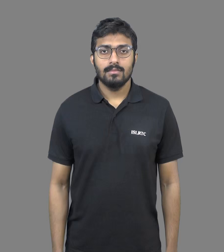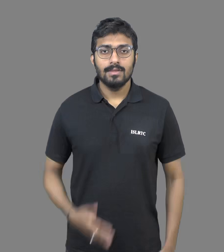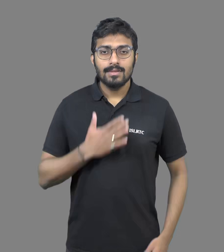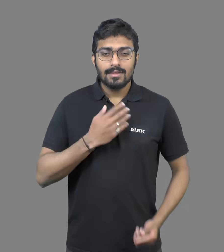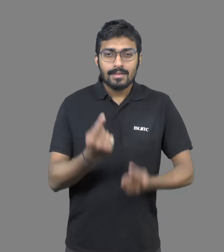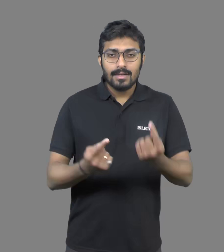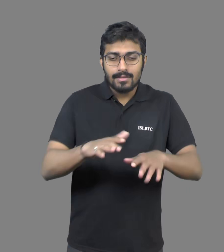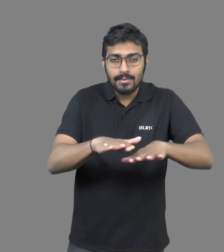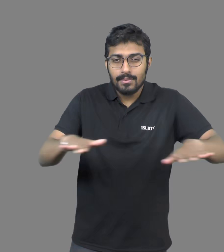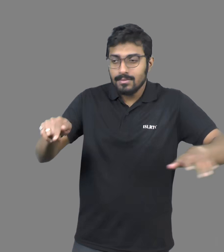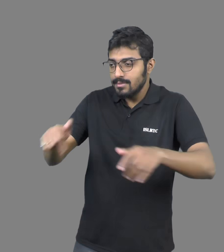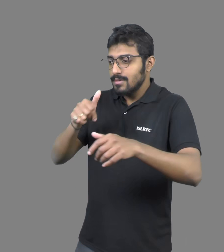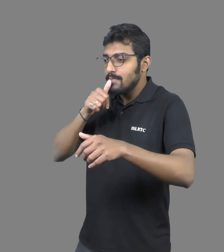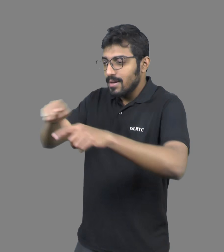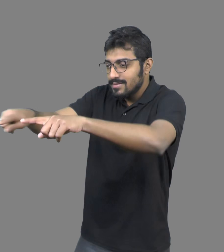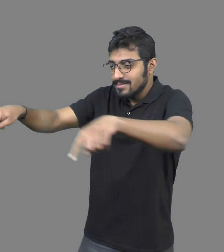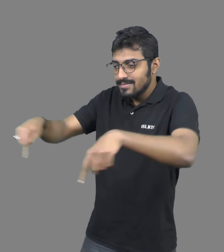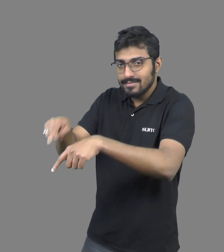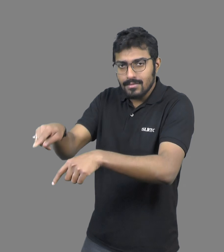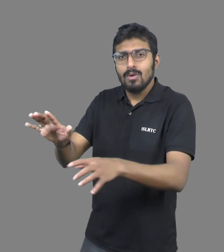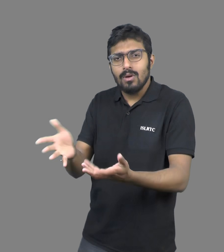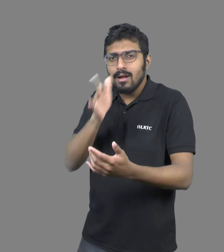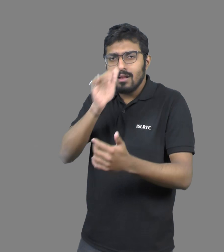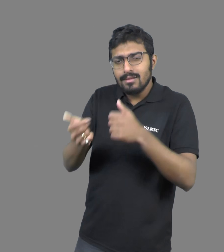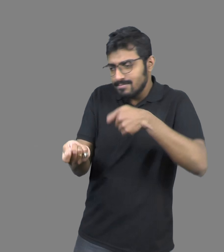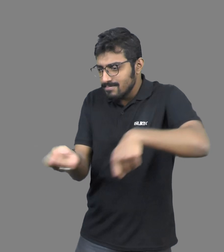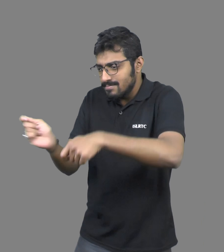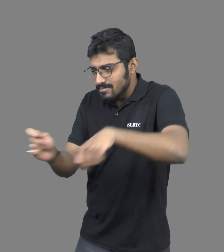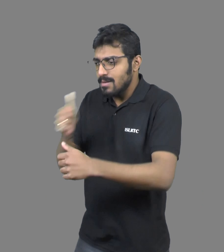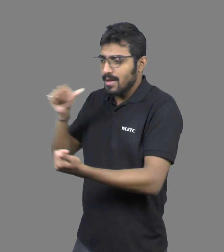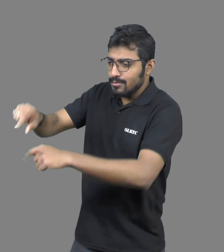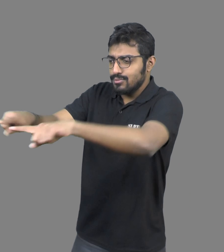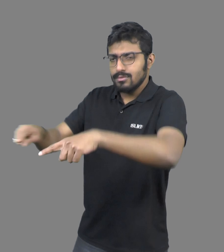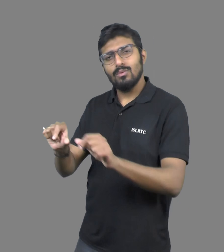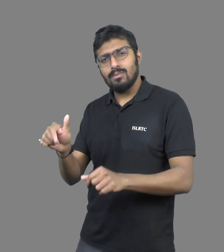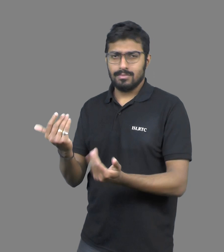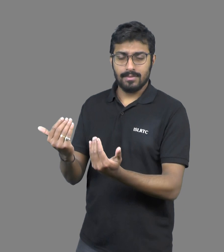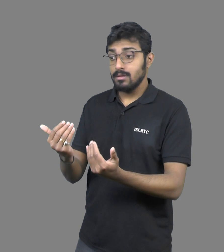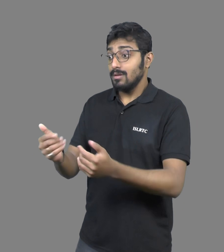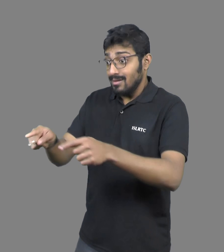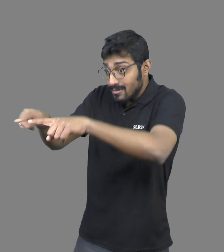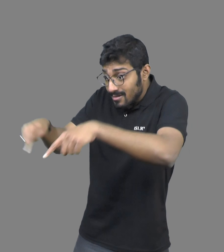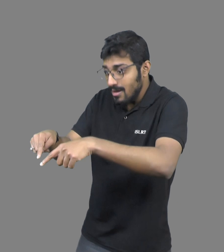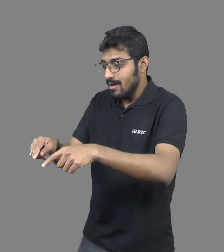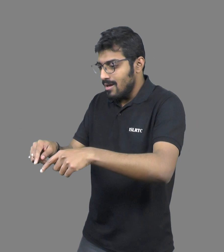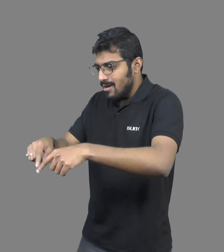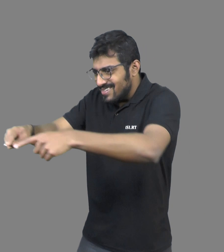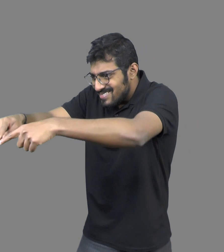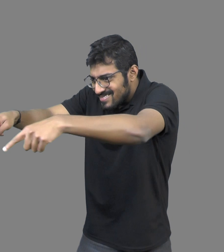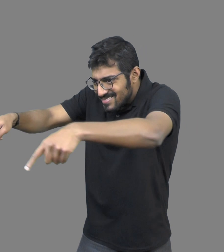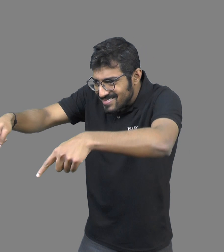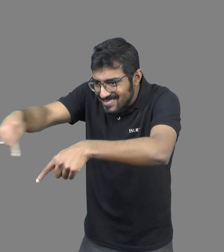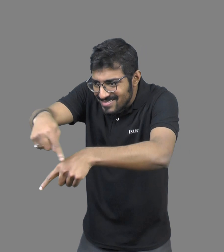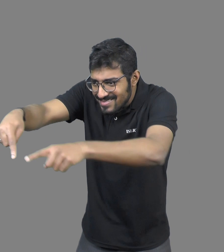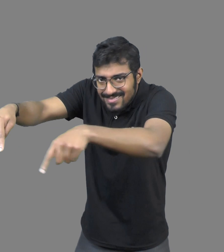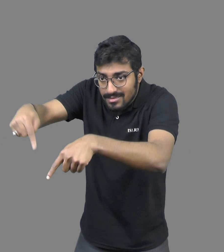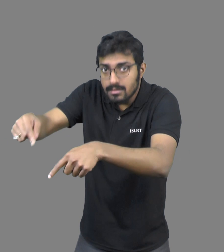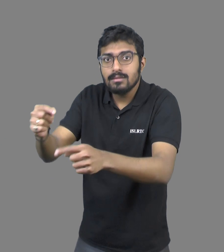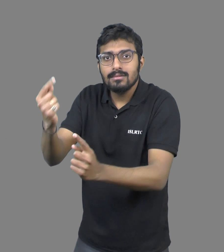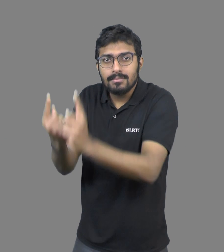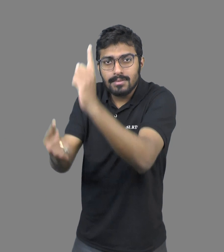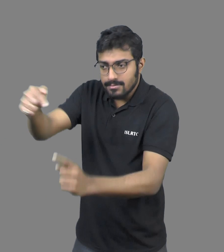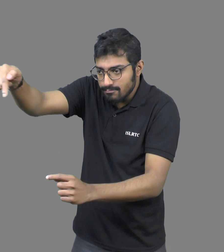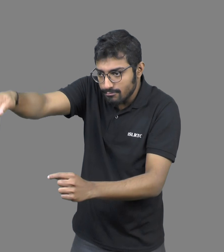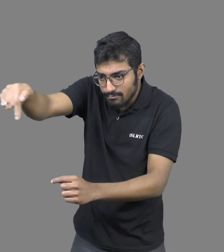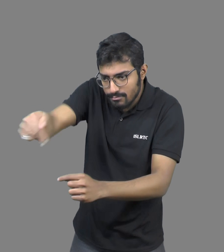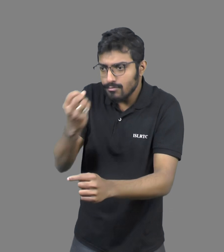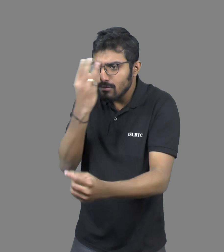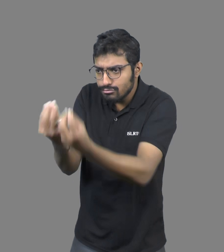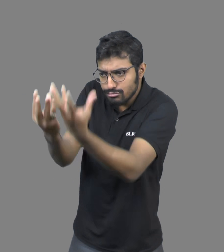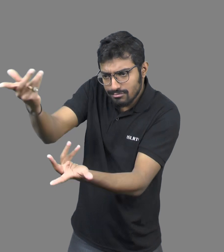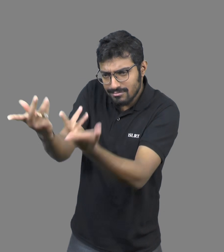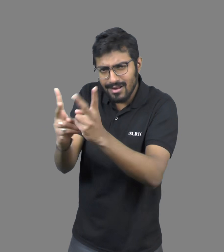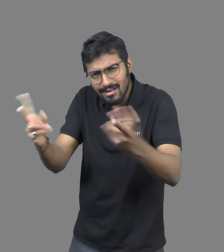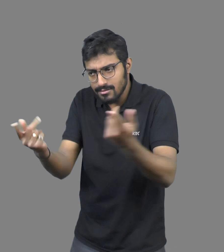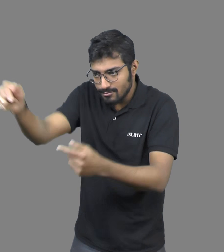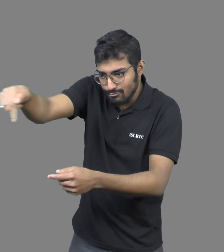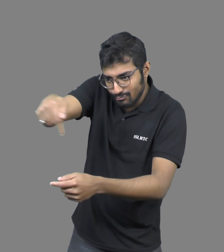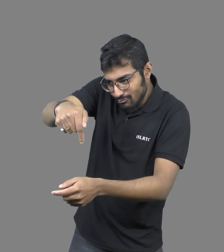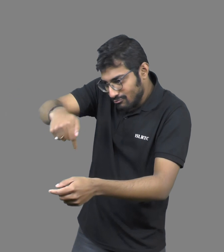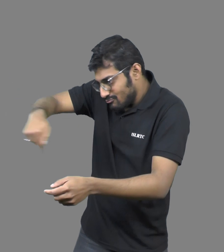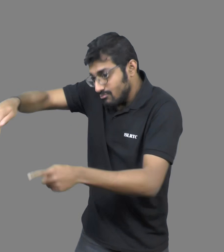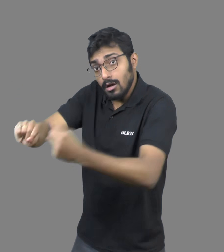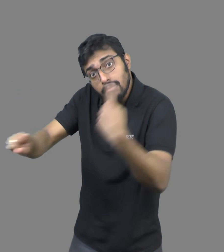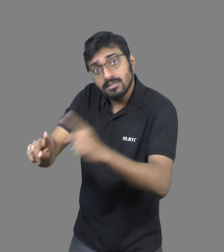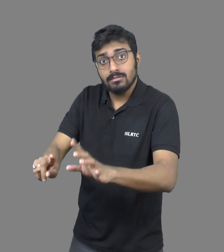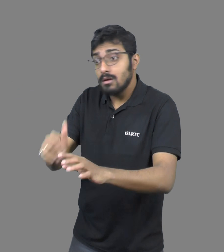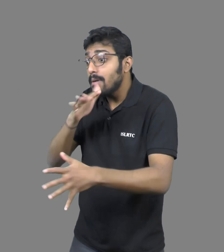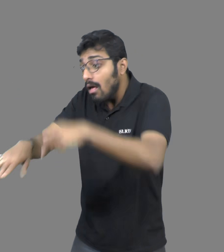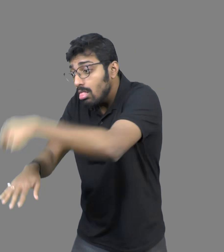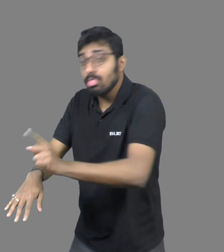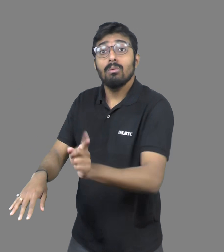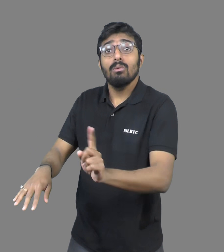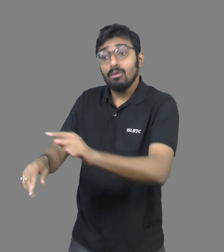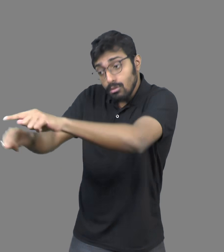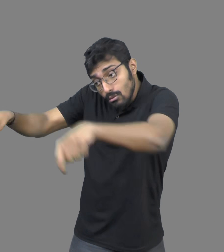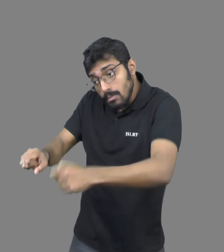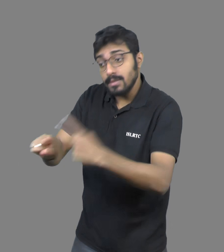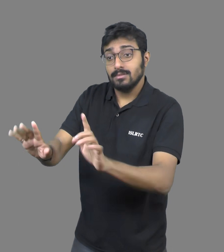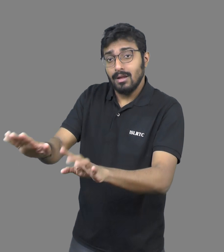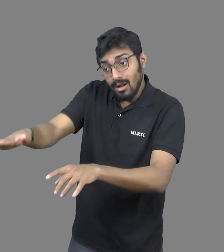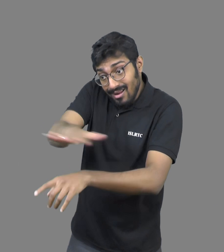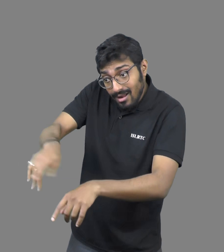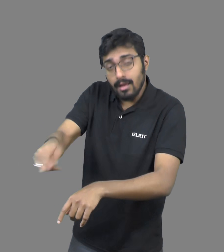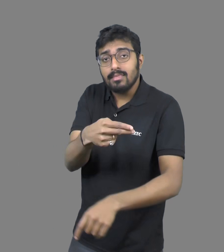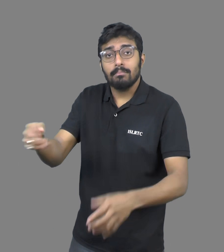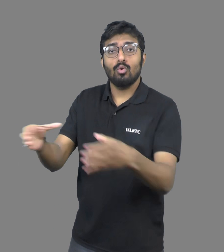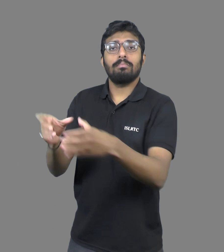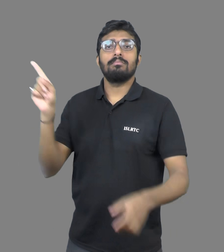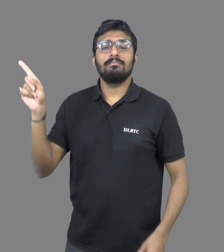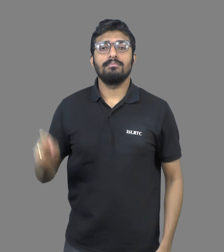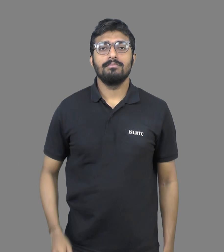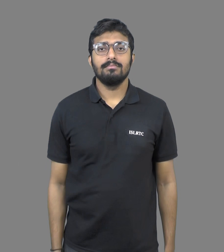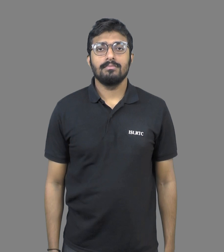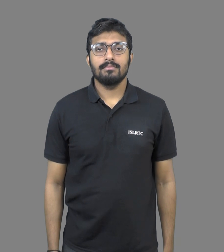Plants Near the Margin of Water